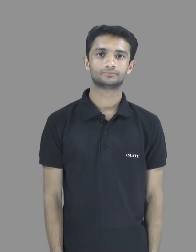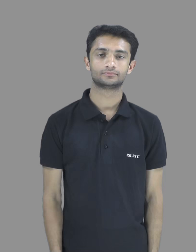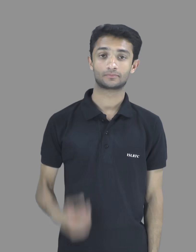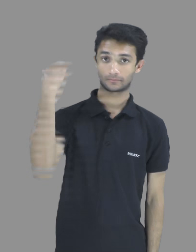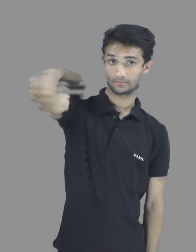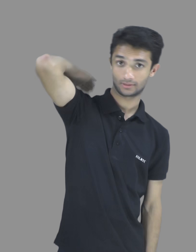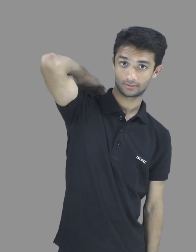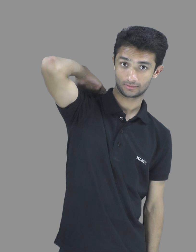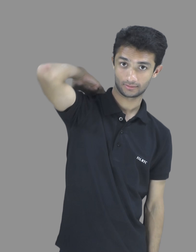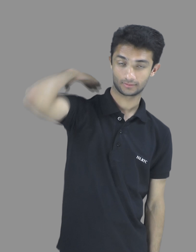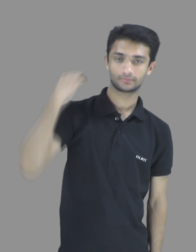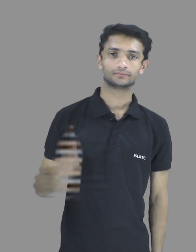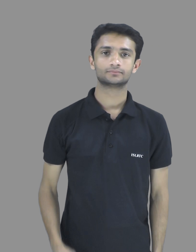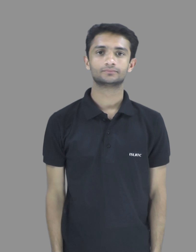Back